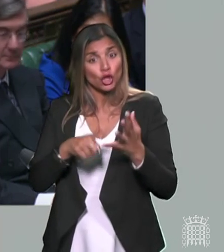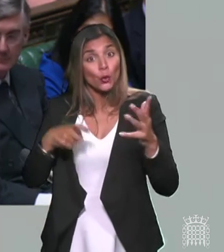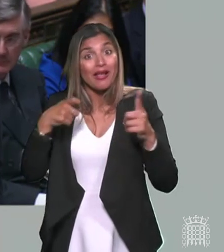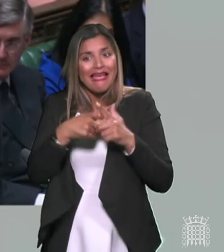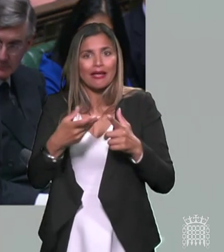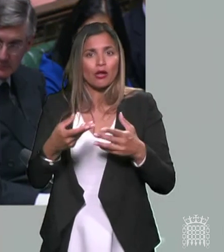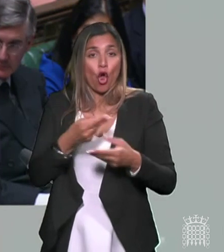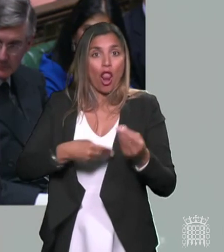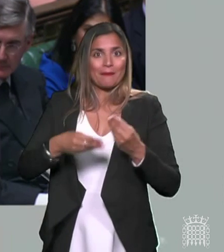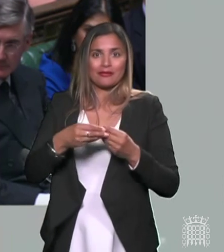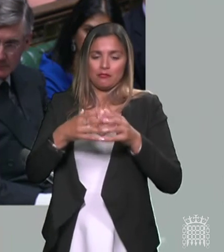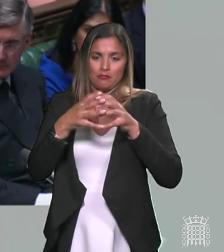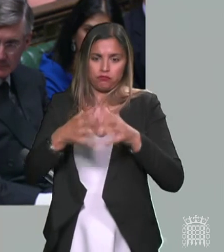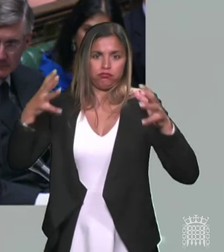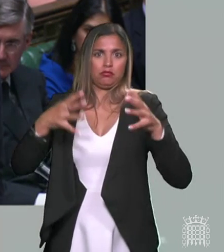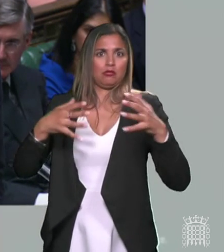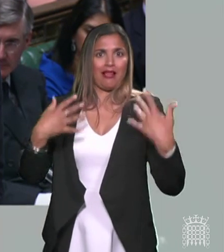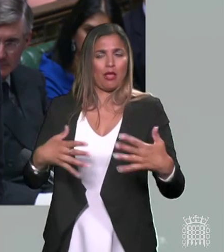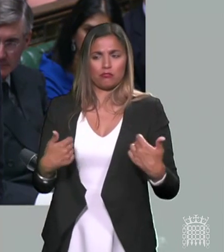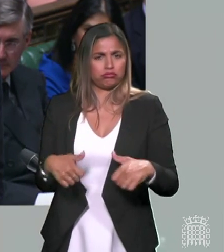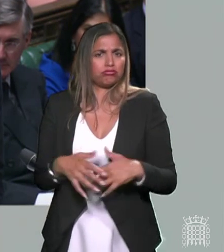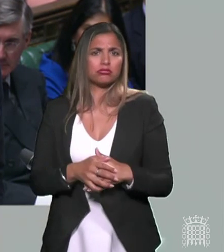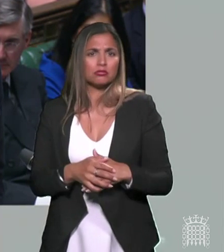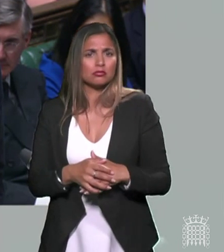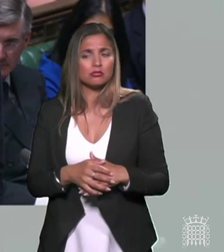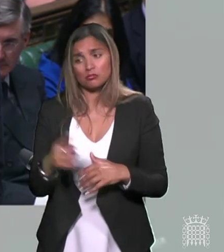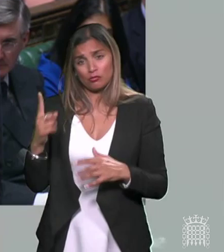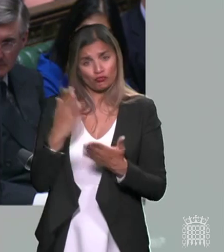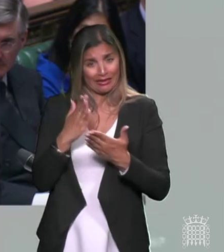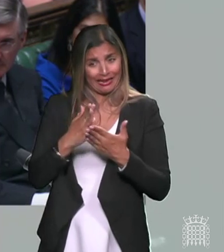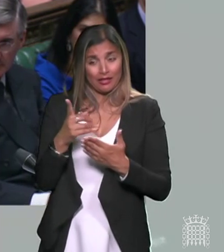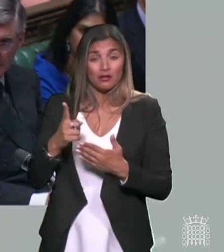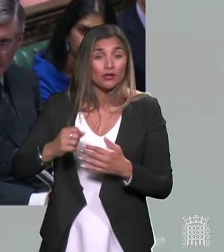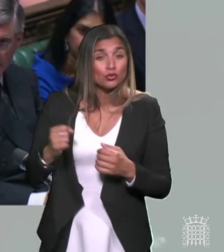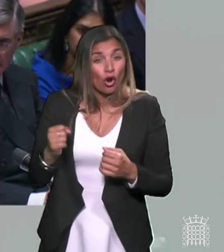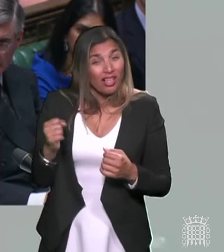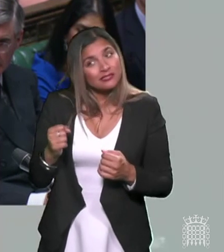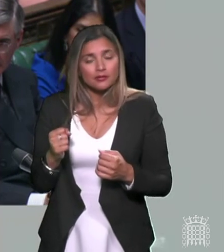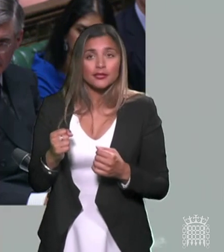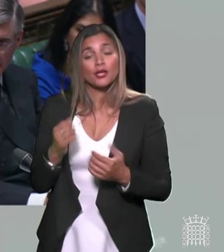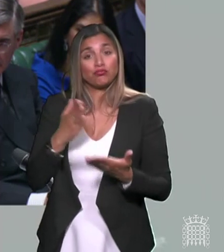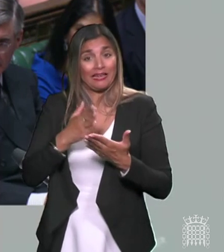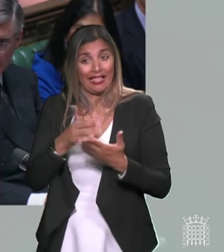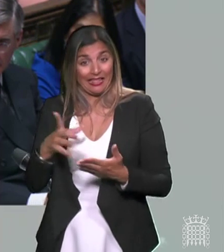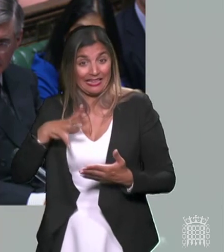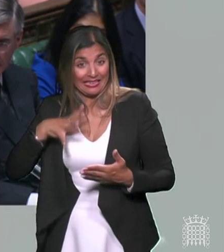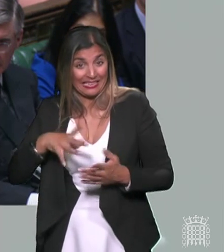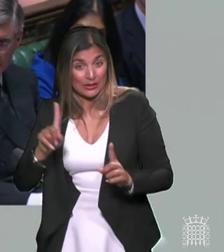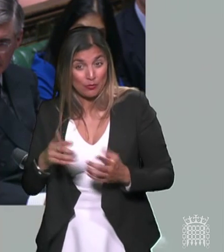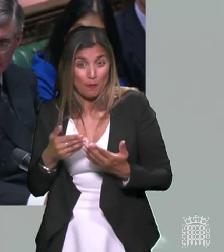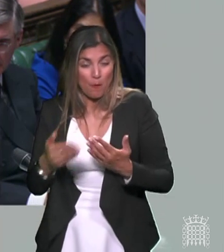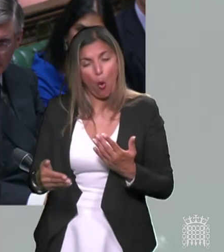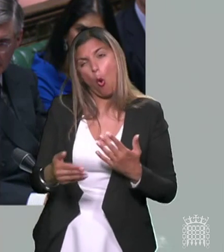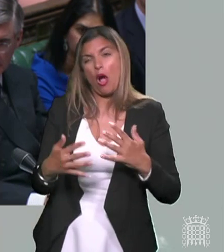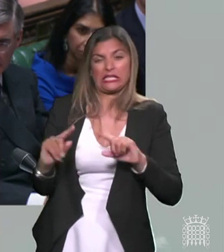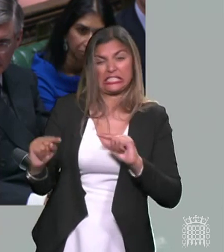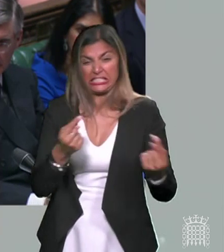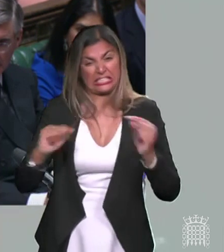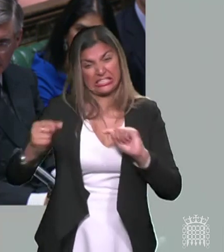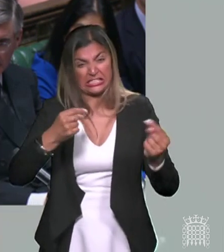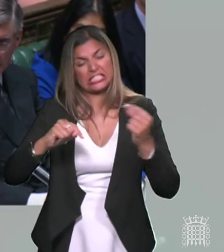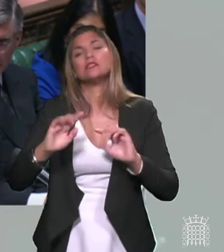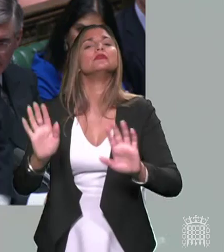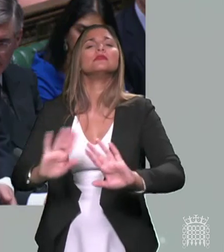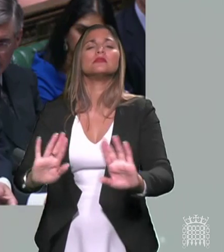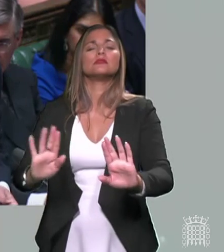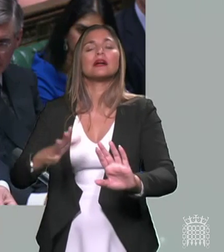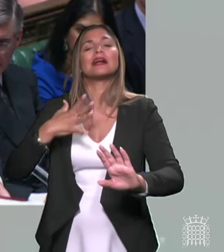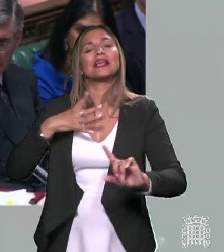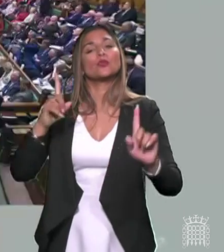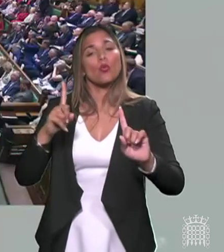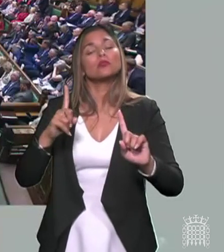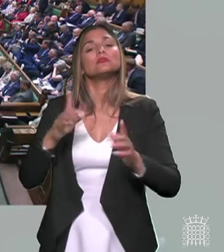The last thing that the people of Scotland need now is more constitutional wrangling when we need to fix the economy.